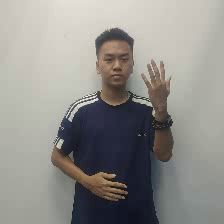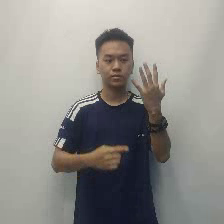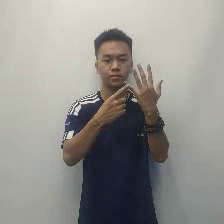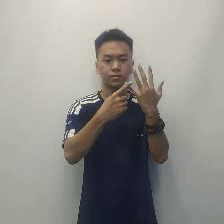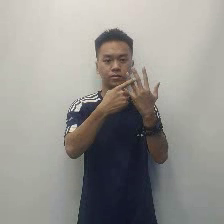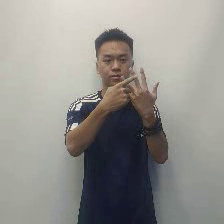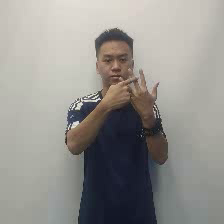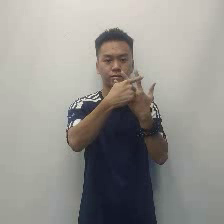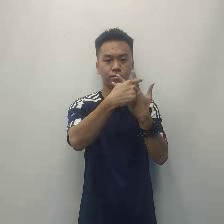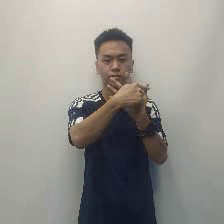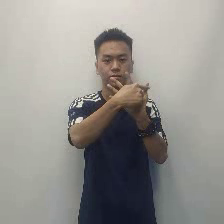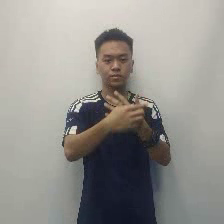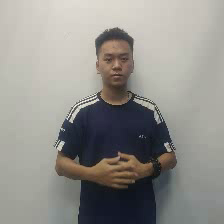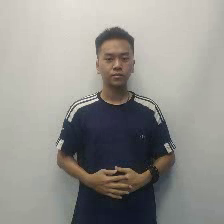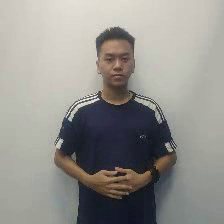Ngón tay